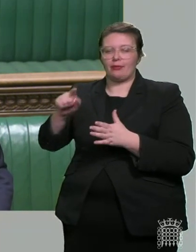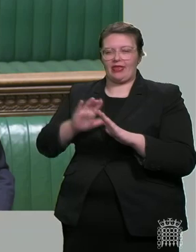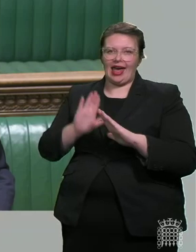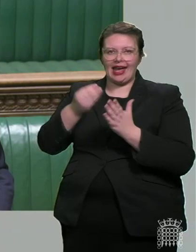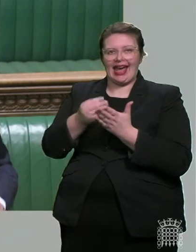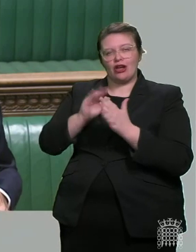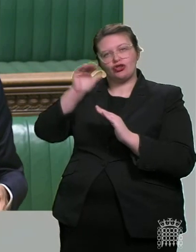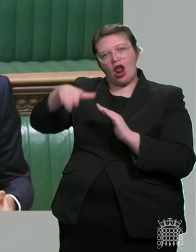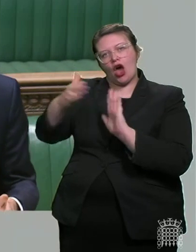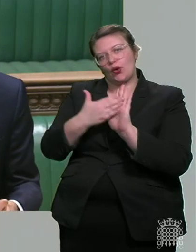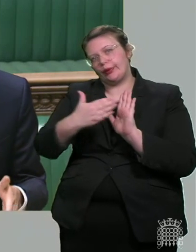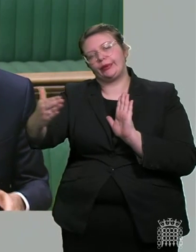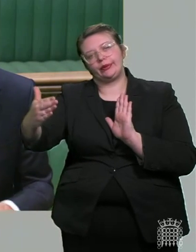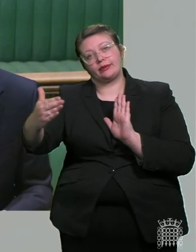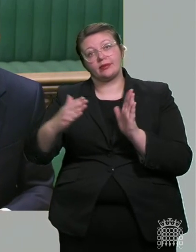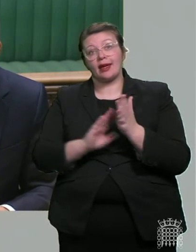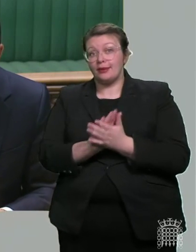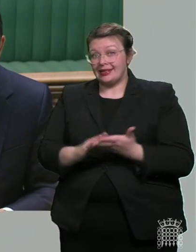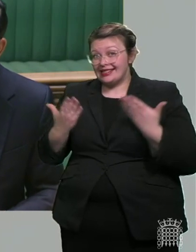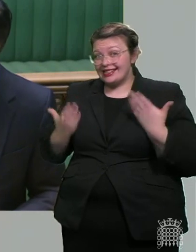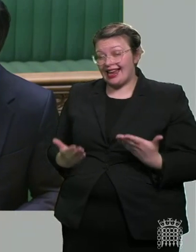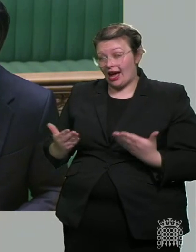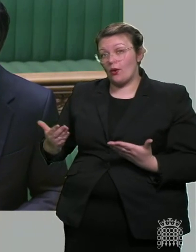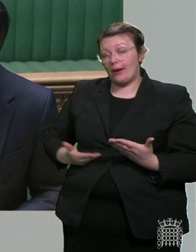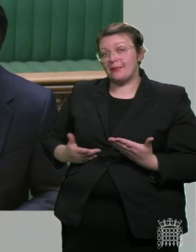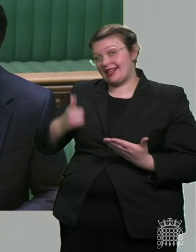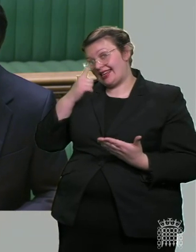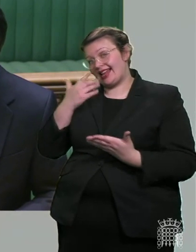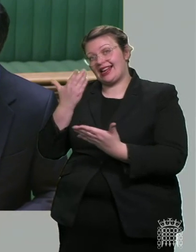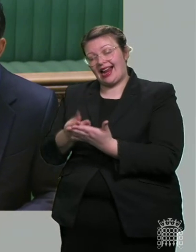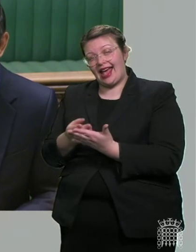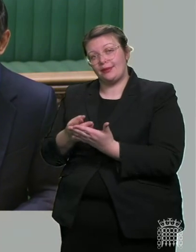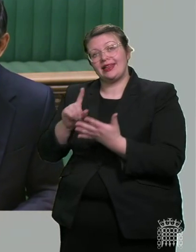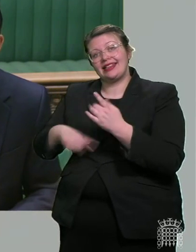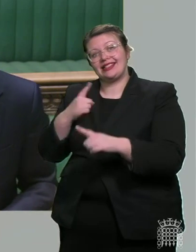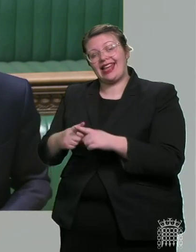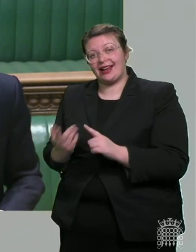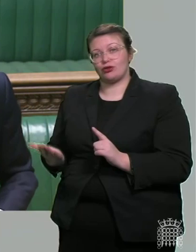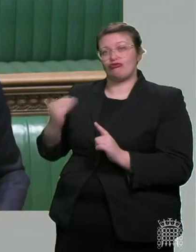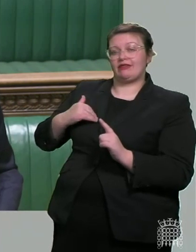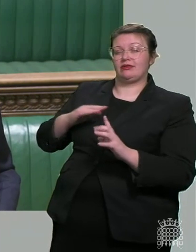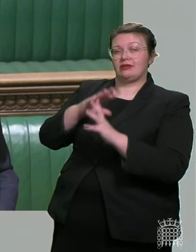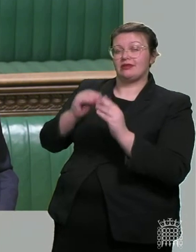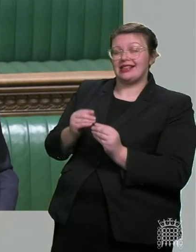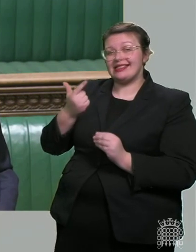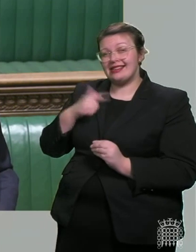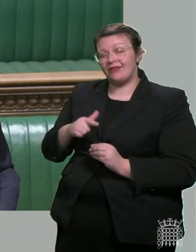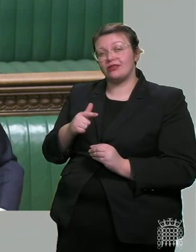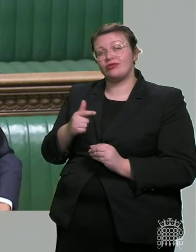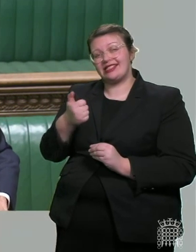This means companies can now claim additional tax refunds of up to £760,000.